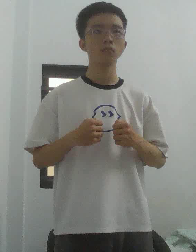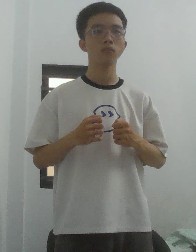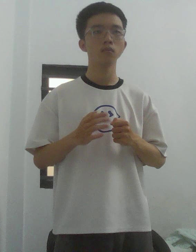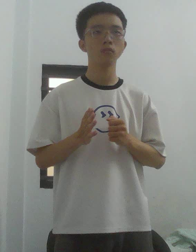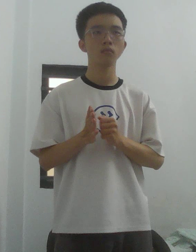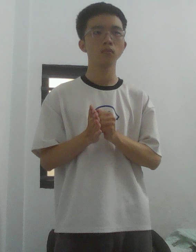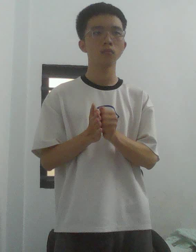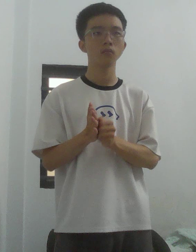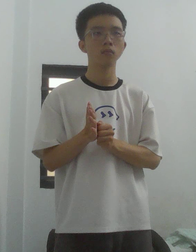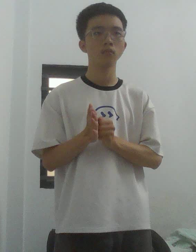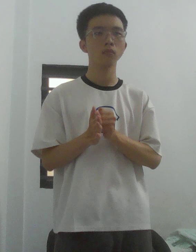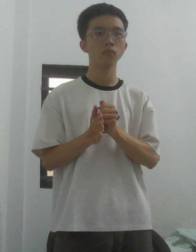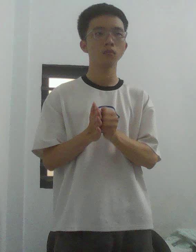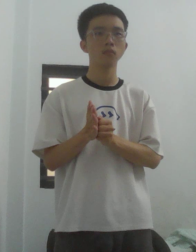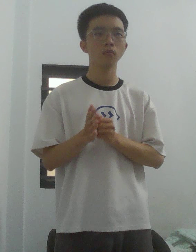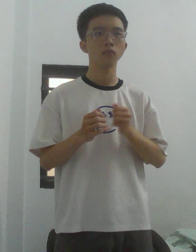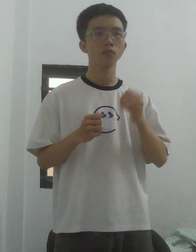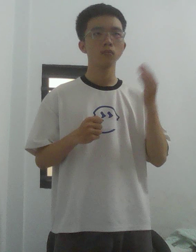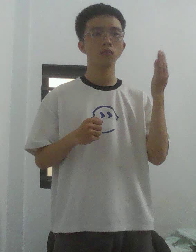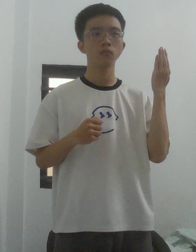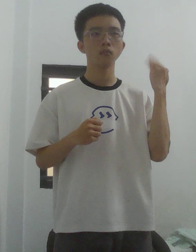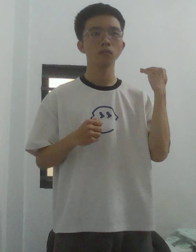thang truoc